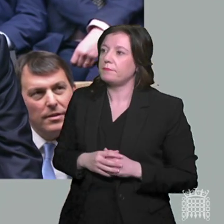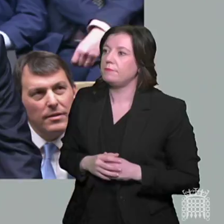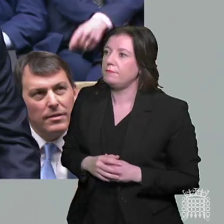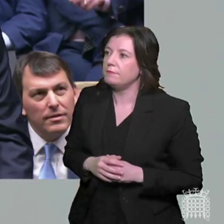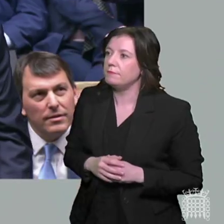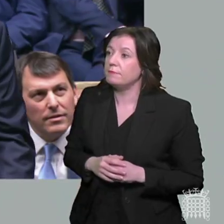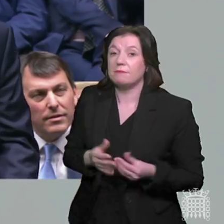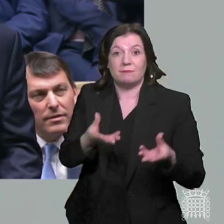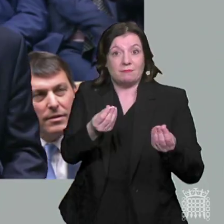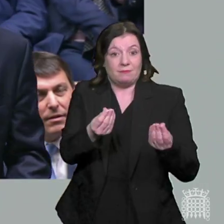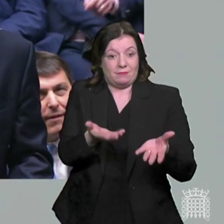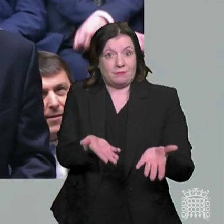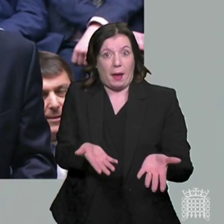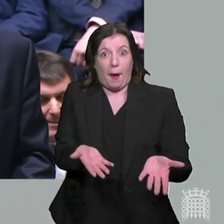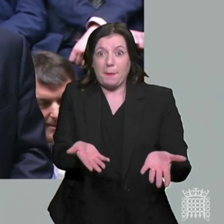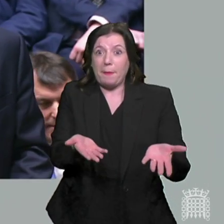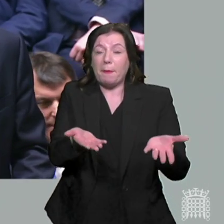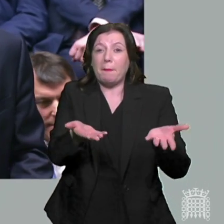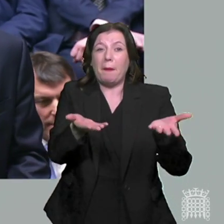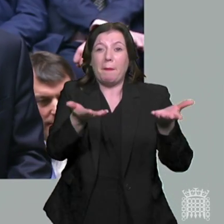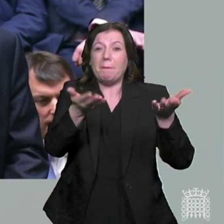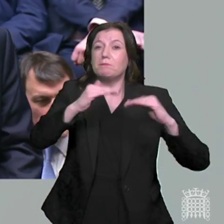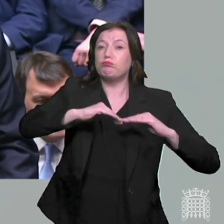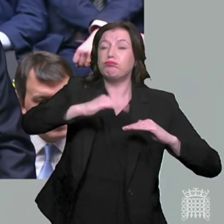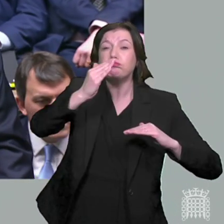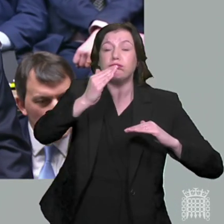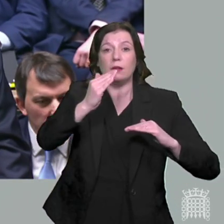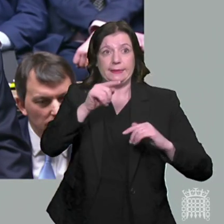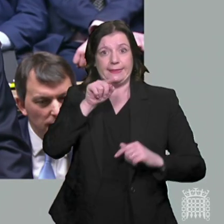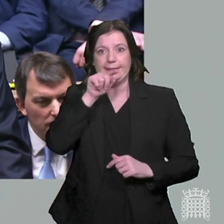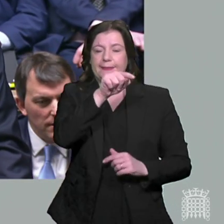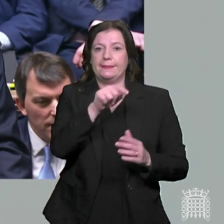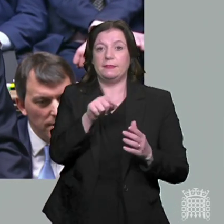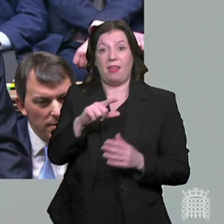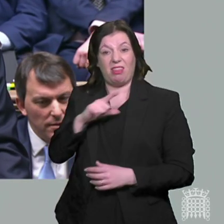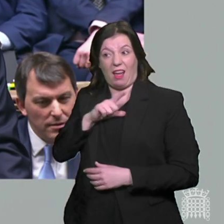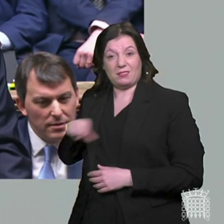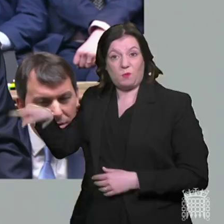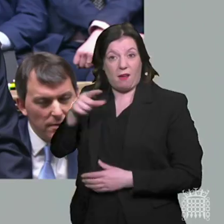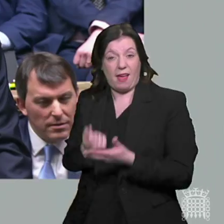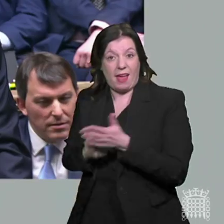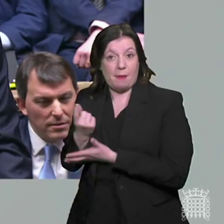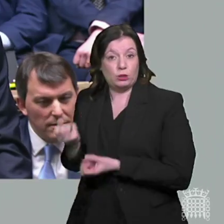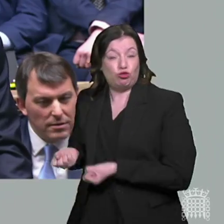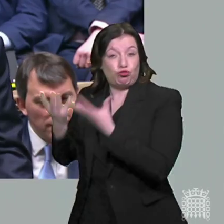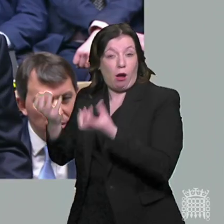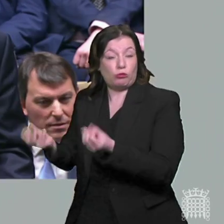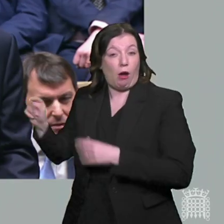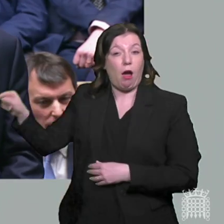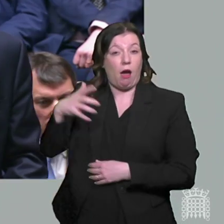High inflation is the root cause of the strikes we have seen in recent months.